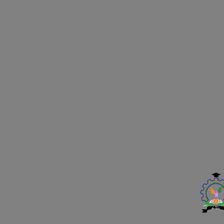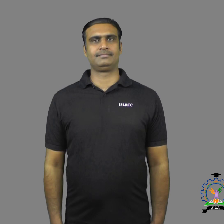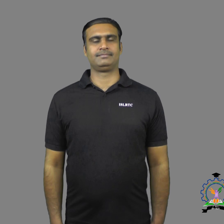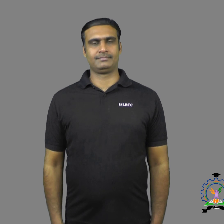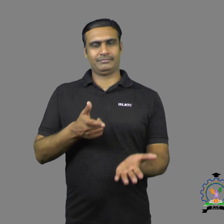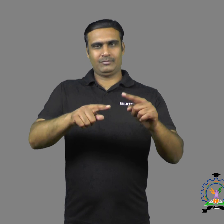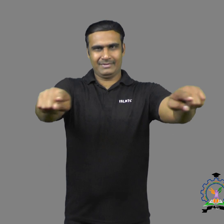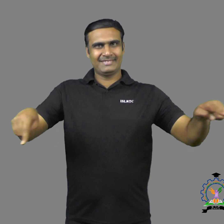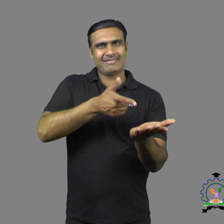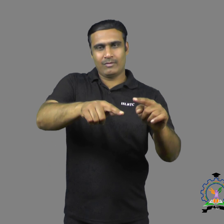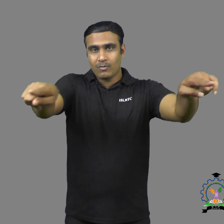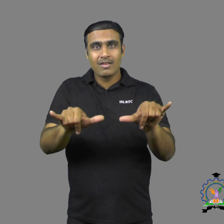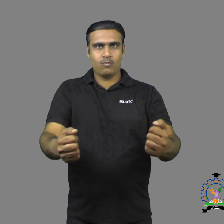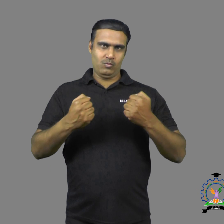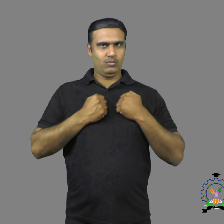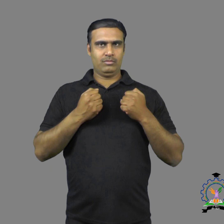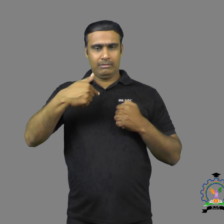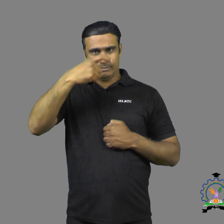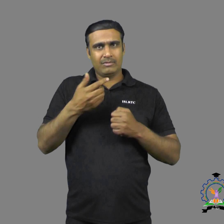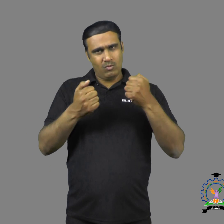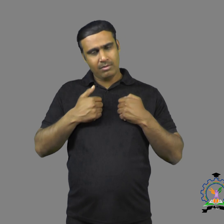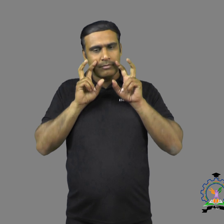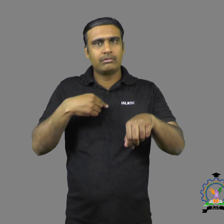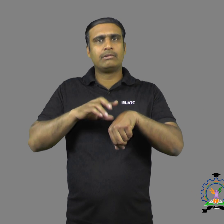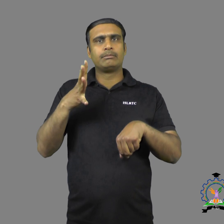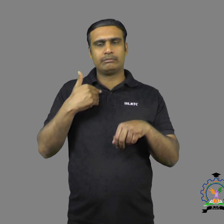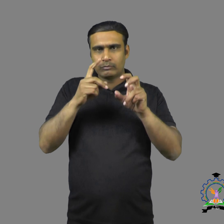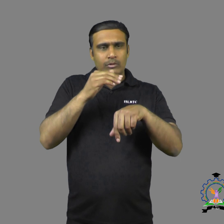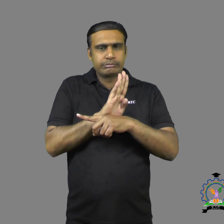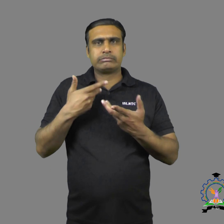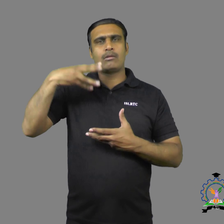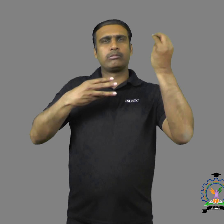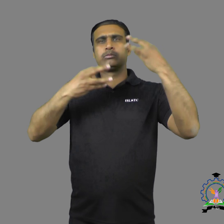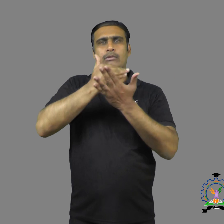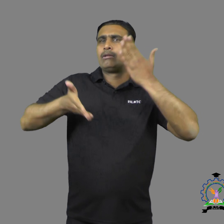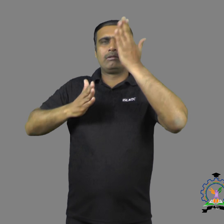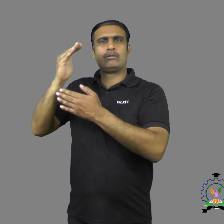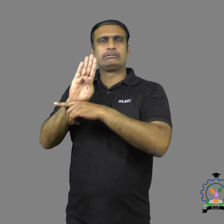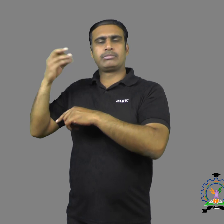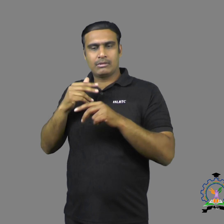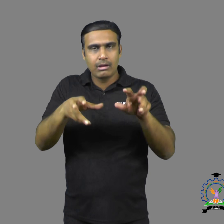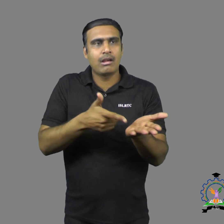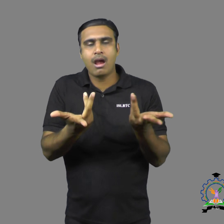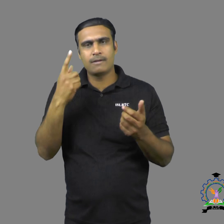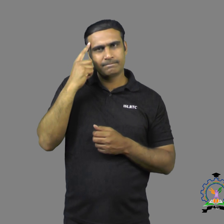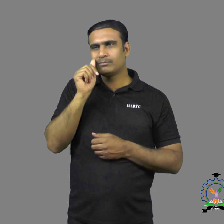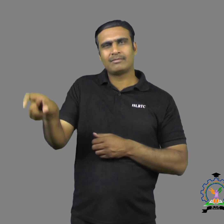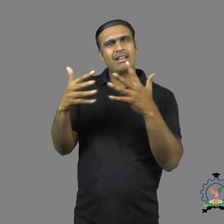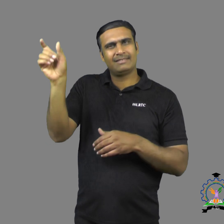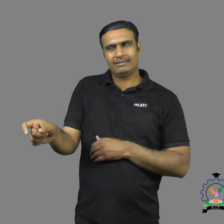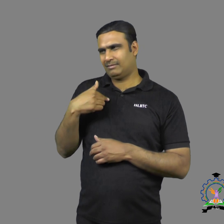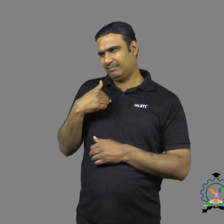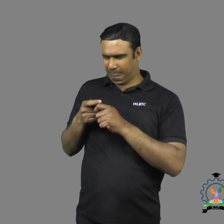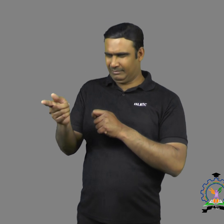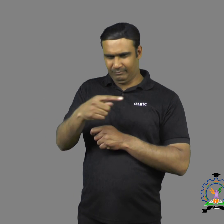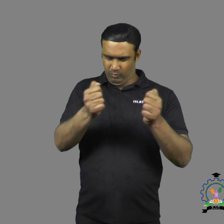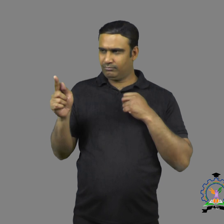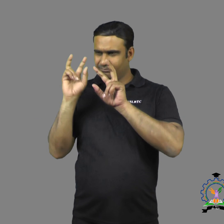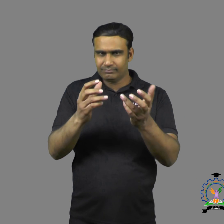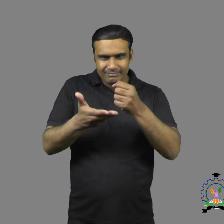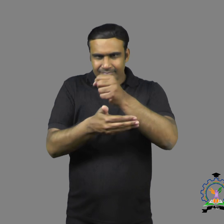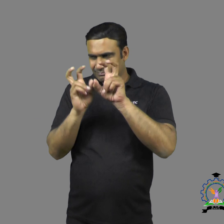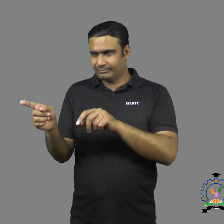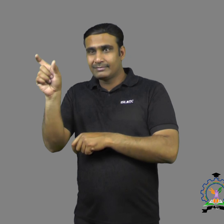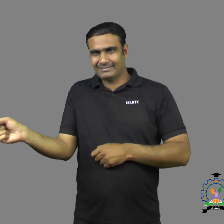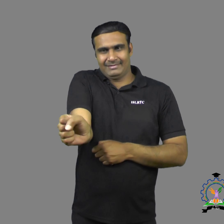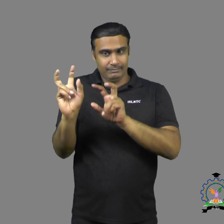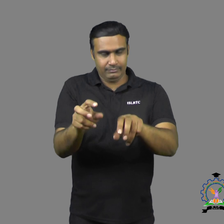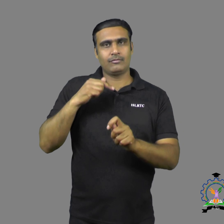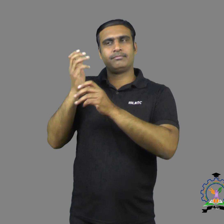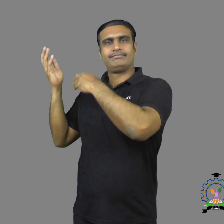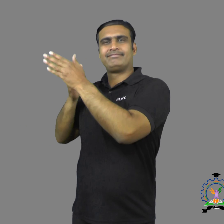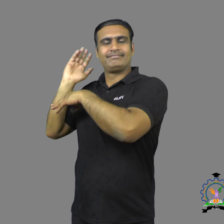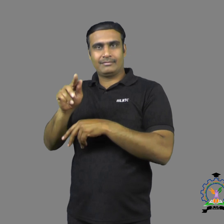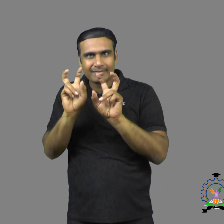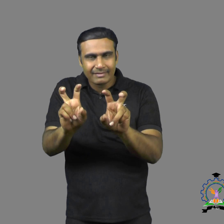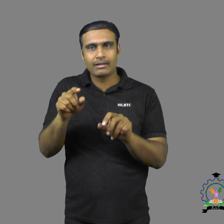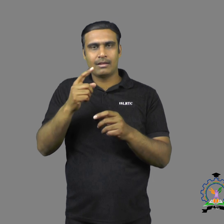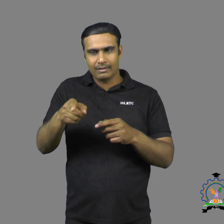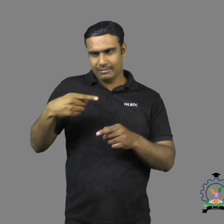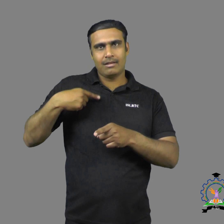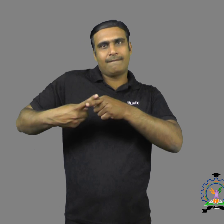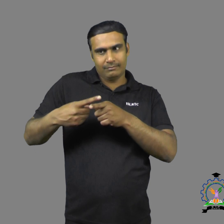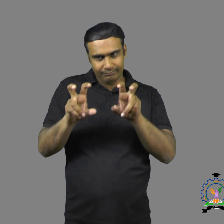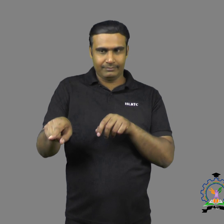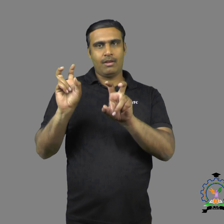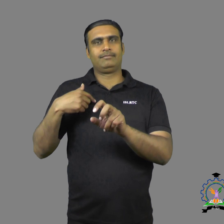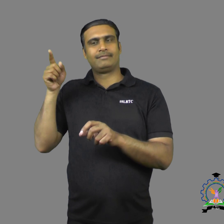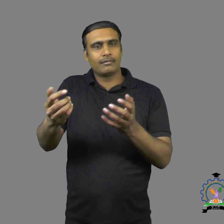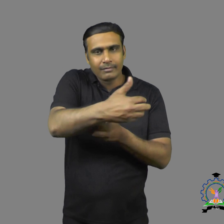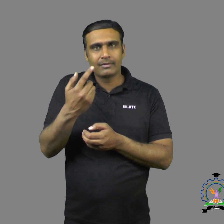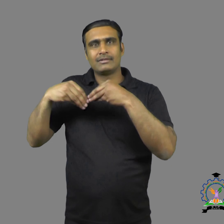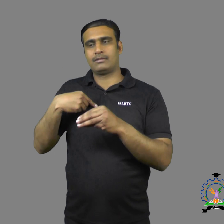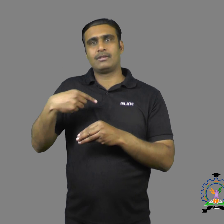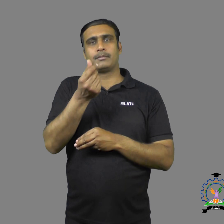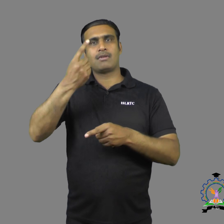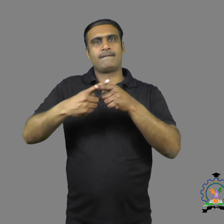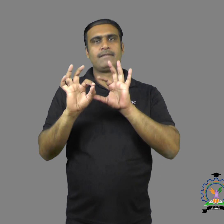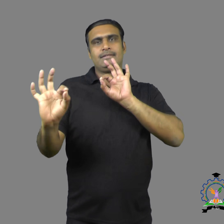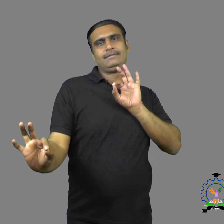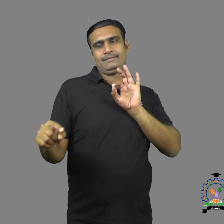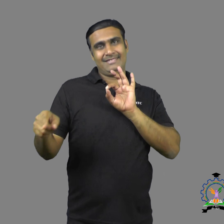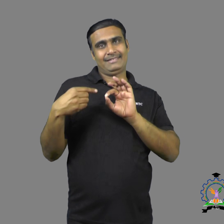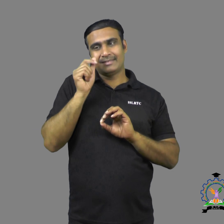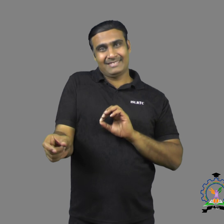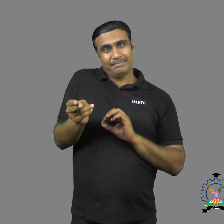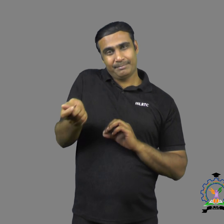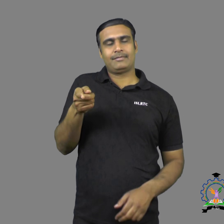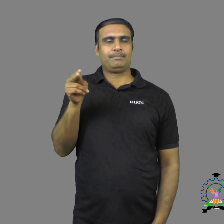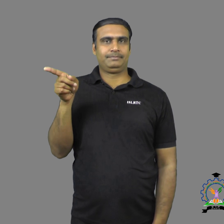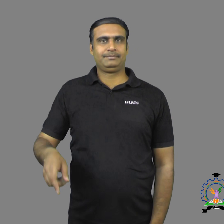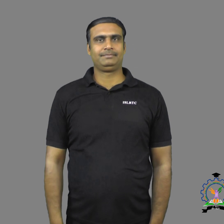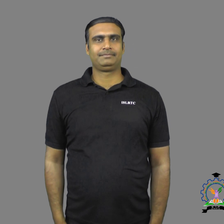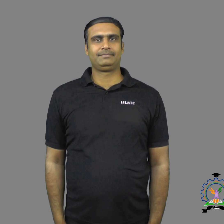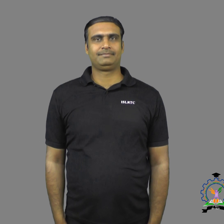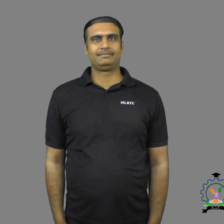Absentee Landlord